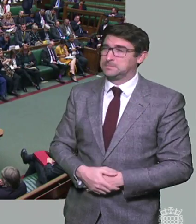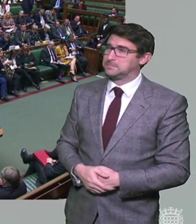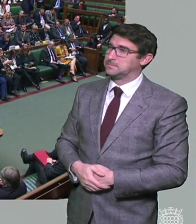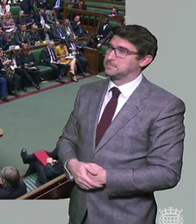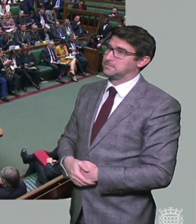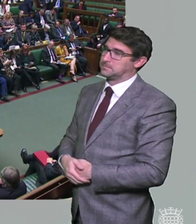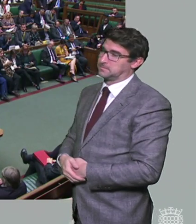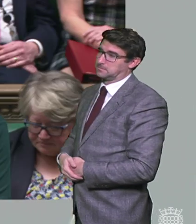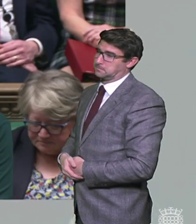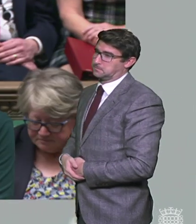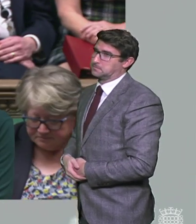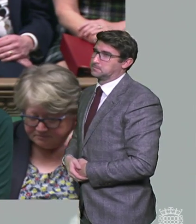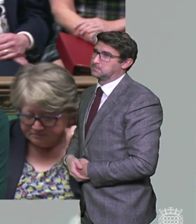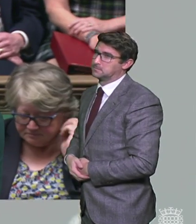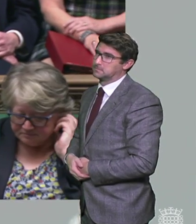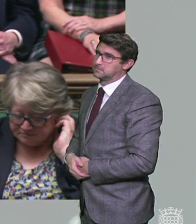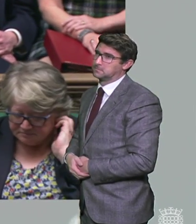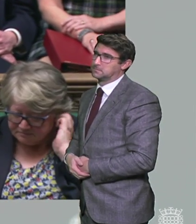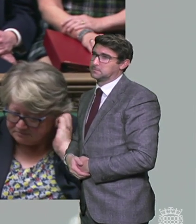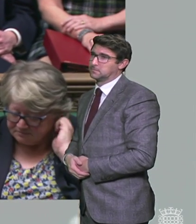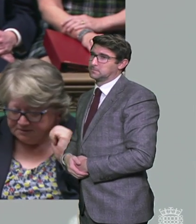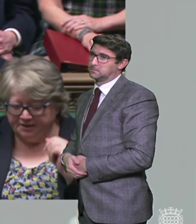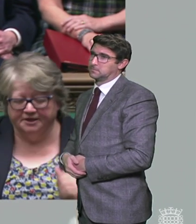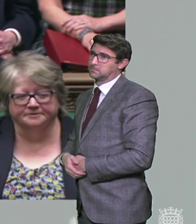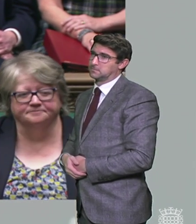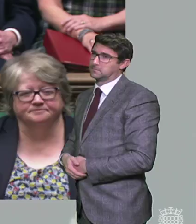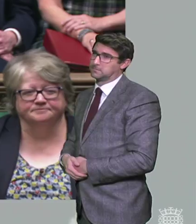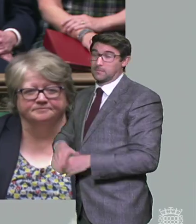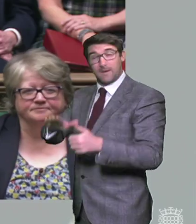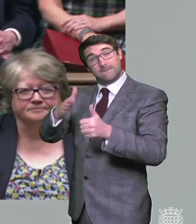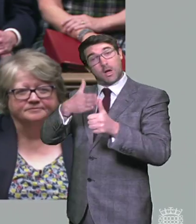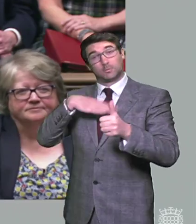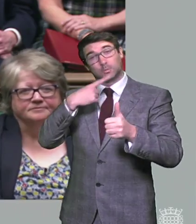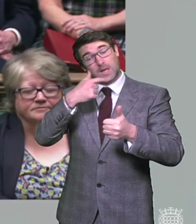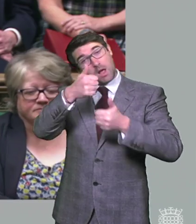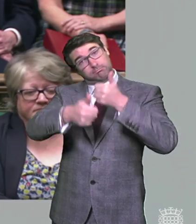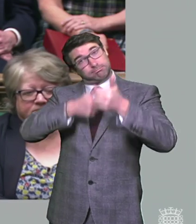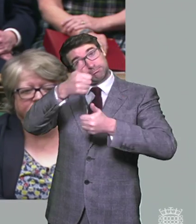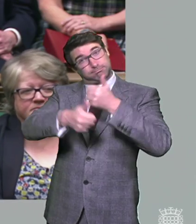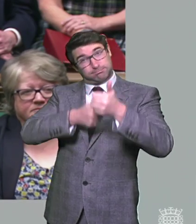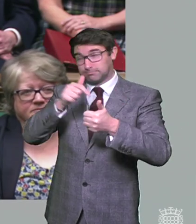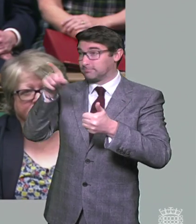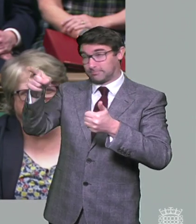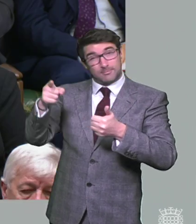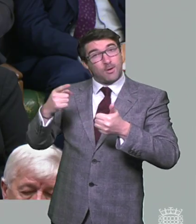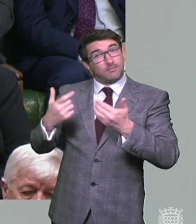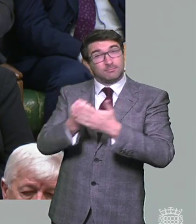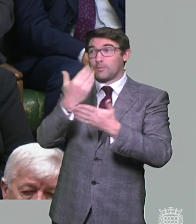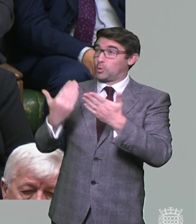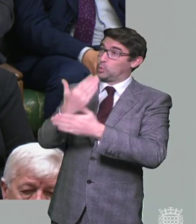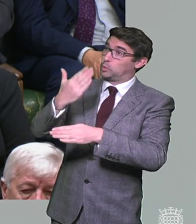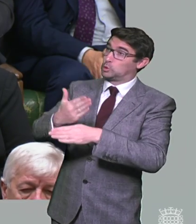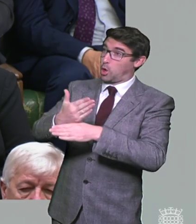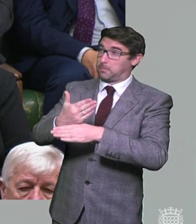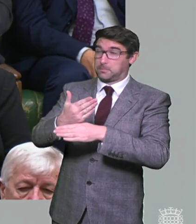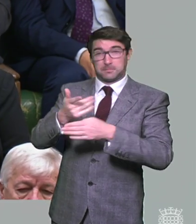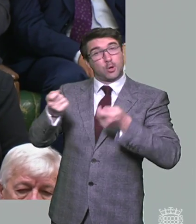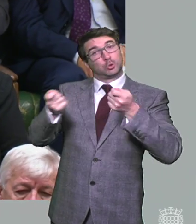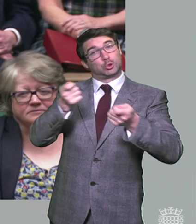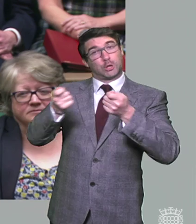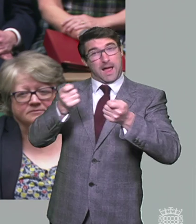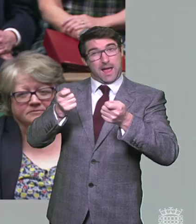First, let me offer my best wishes to the honourable Lady on her appointment as chair of the Mersey Care NHS Foundation Trust.